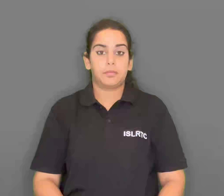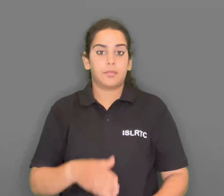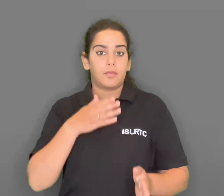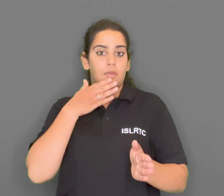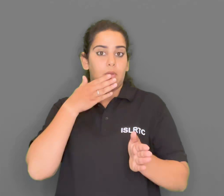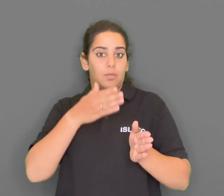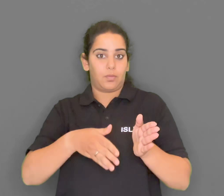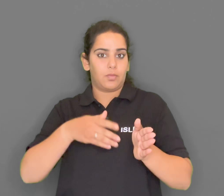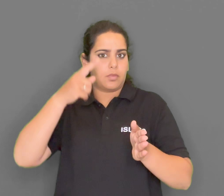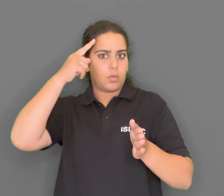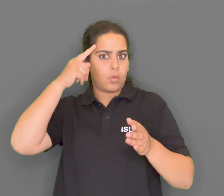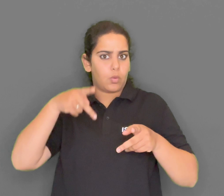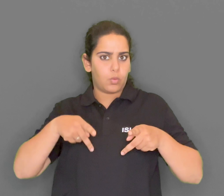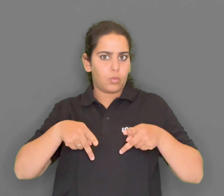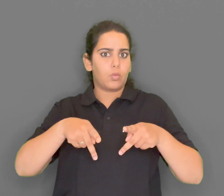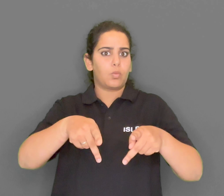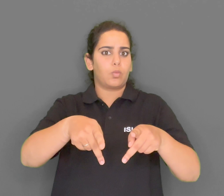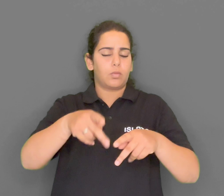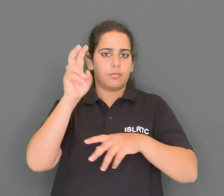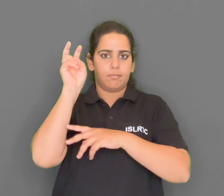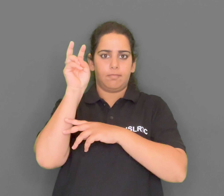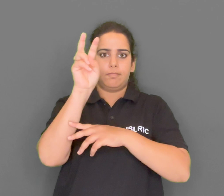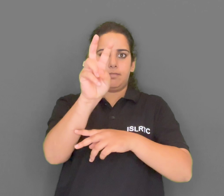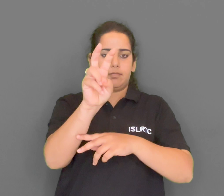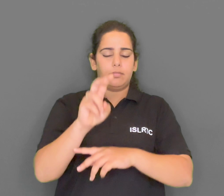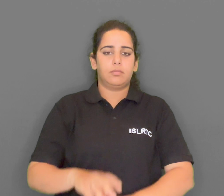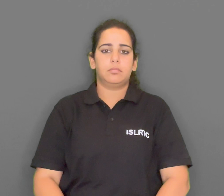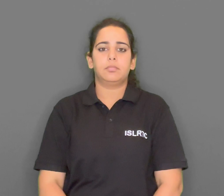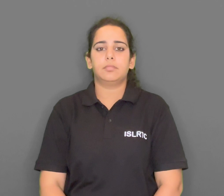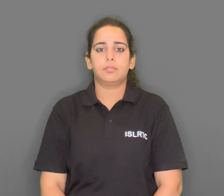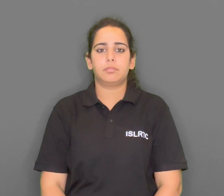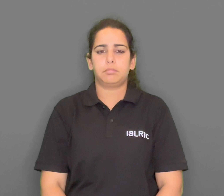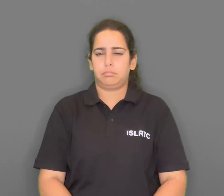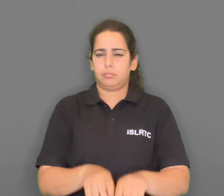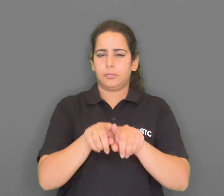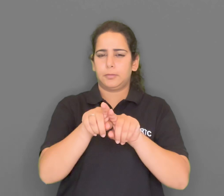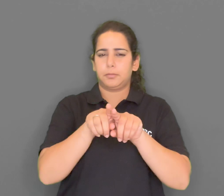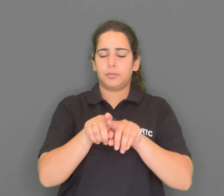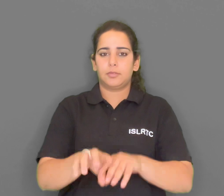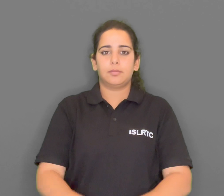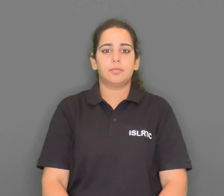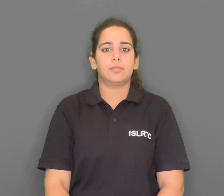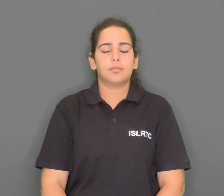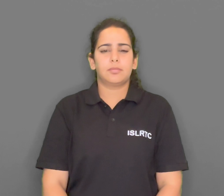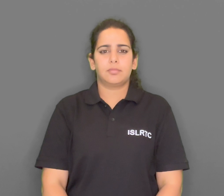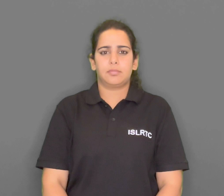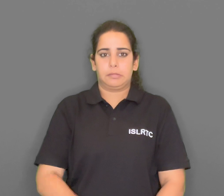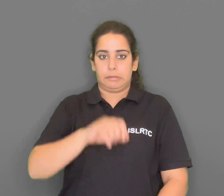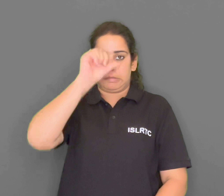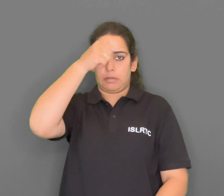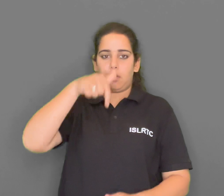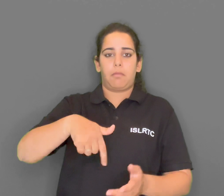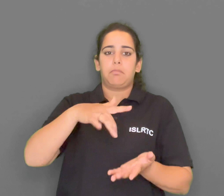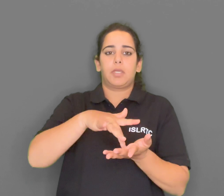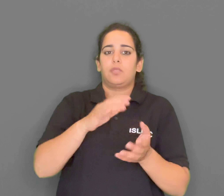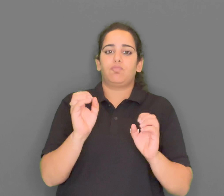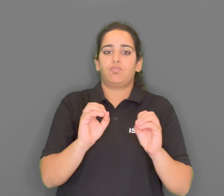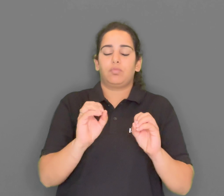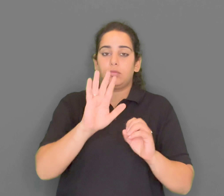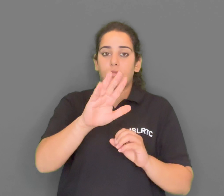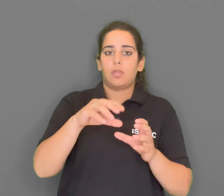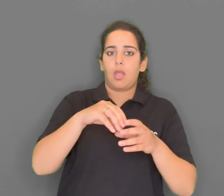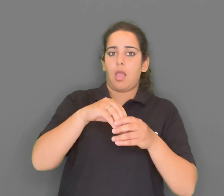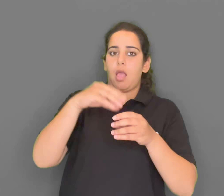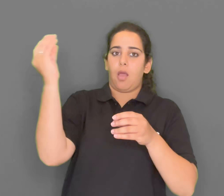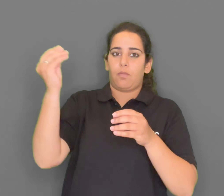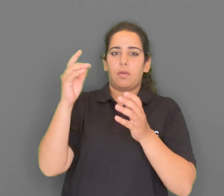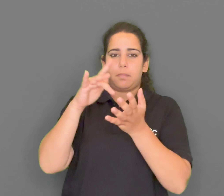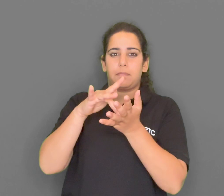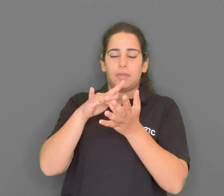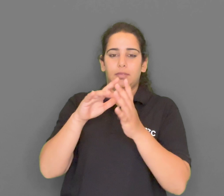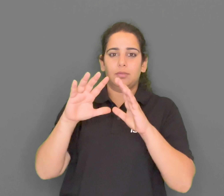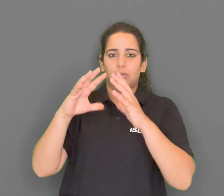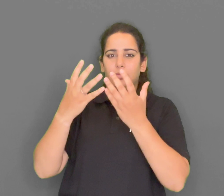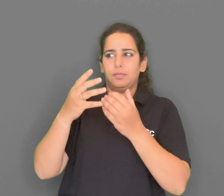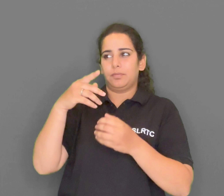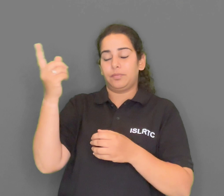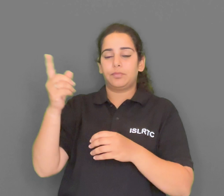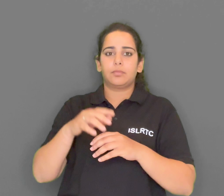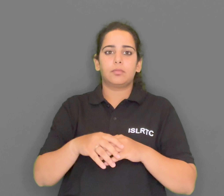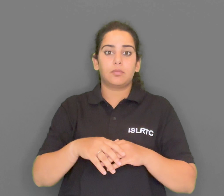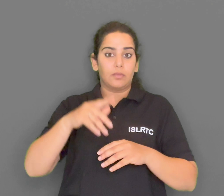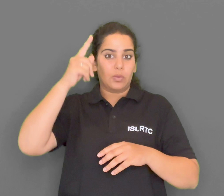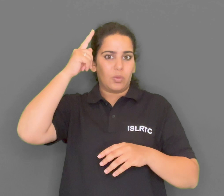Train commerce The exchange of goods and services between two or more entities by train